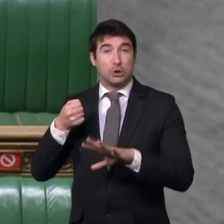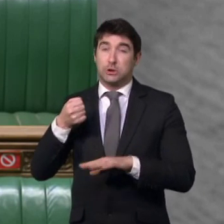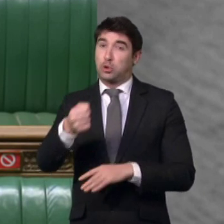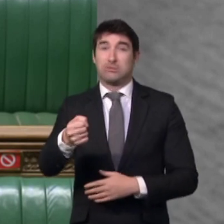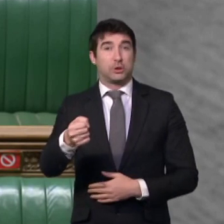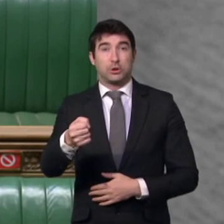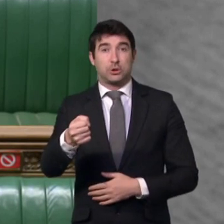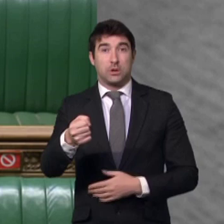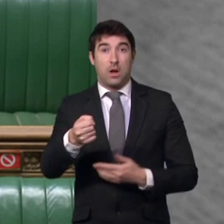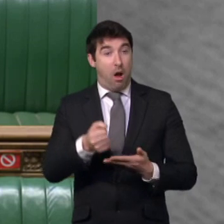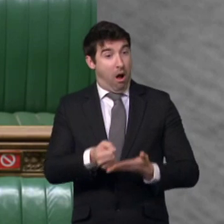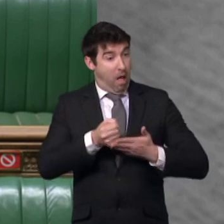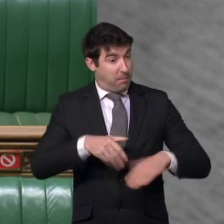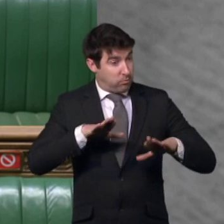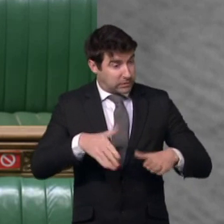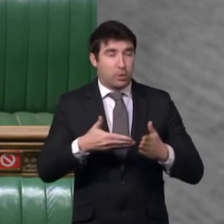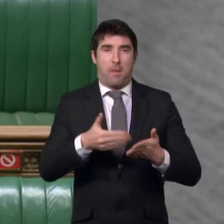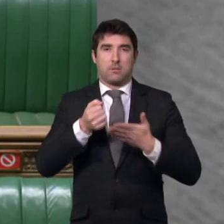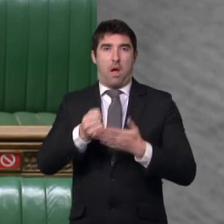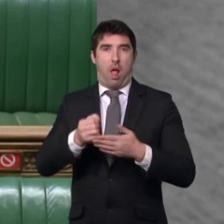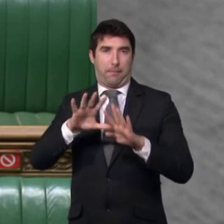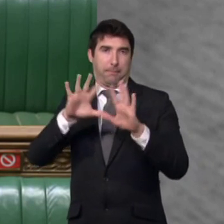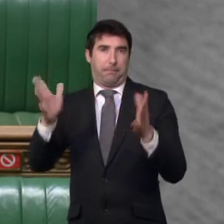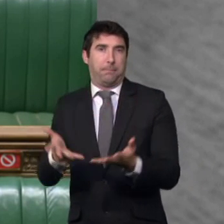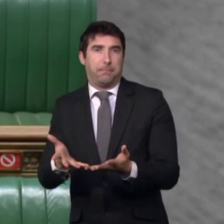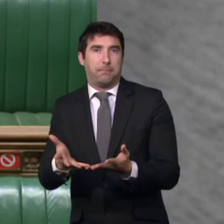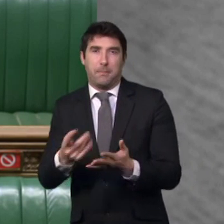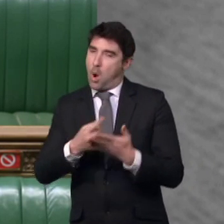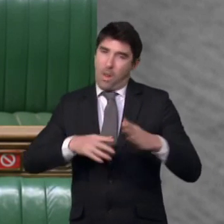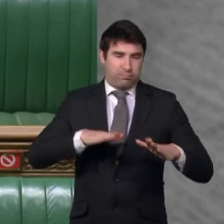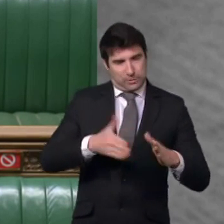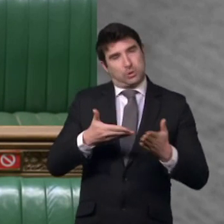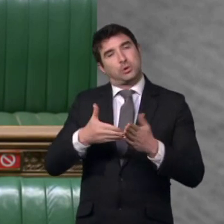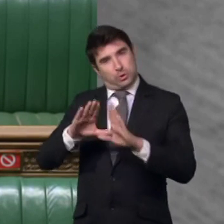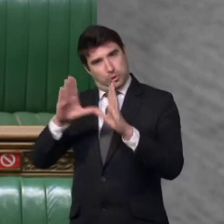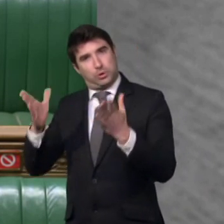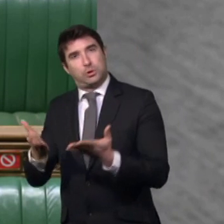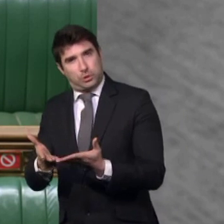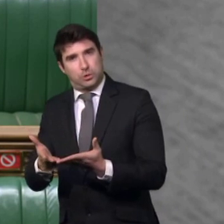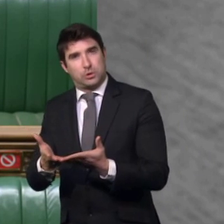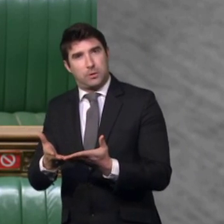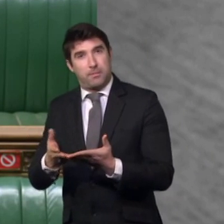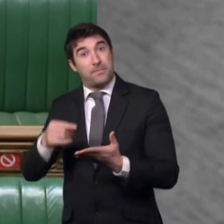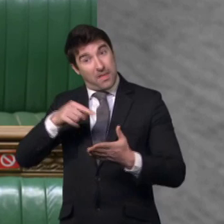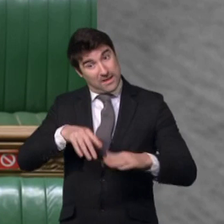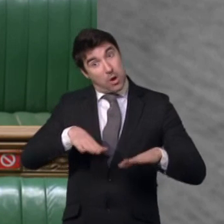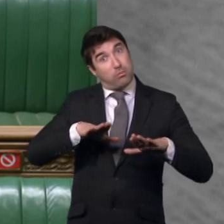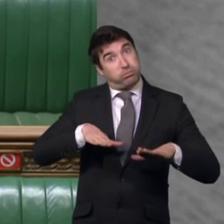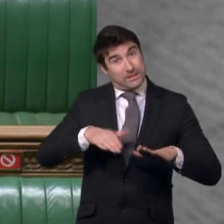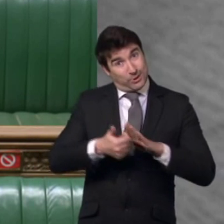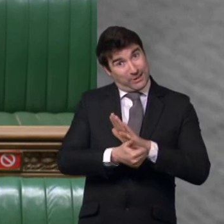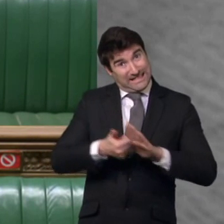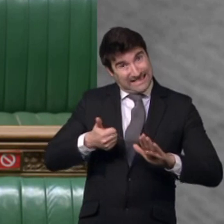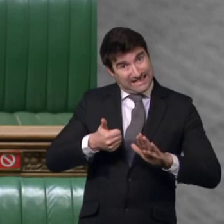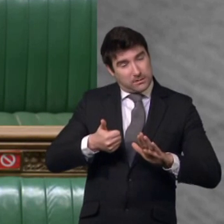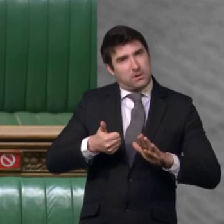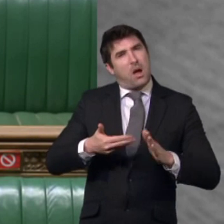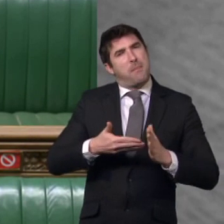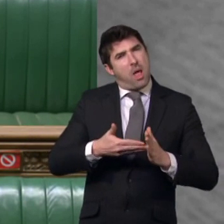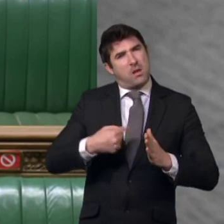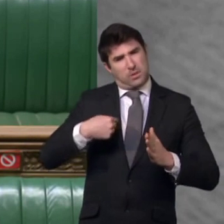Like so much else in the pandemic response, there has been a big team effort, and although this is a great British success, it is also the British way.